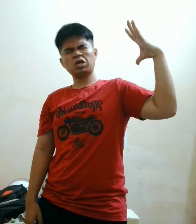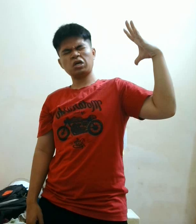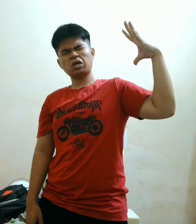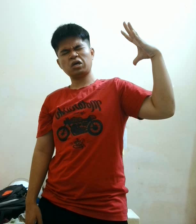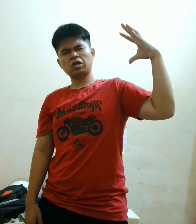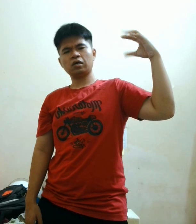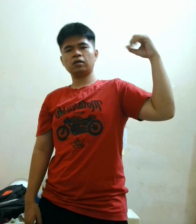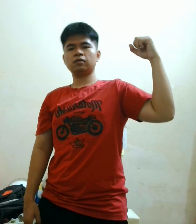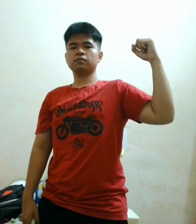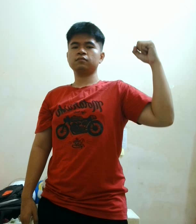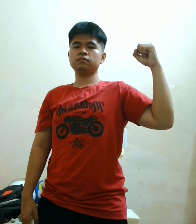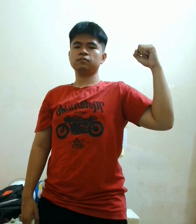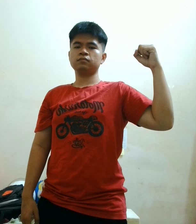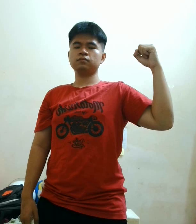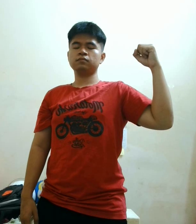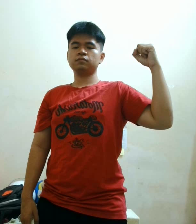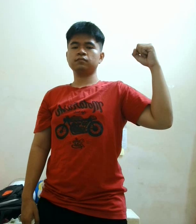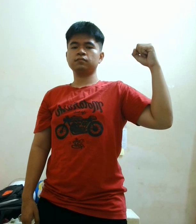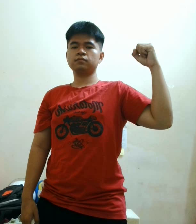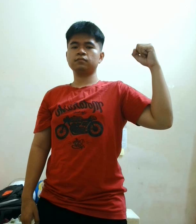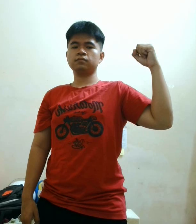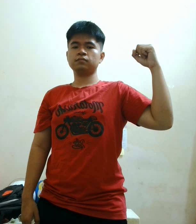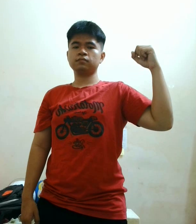troi nang